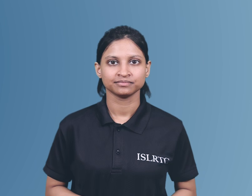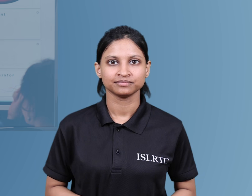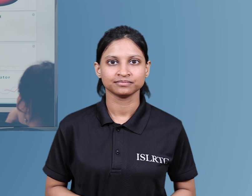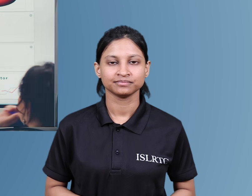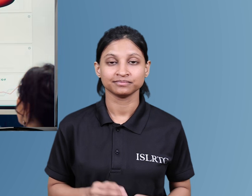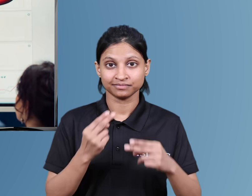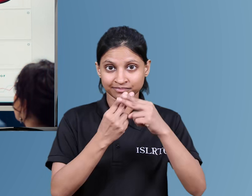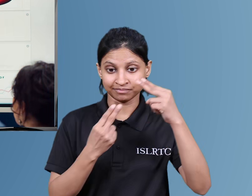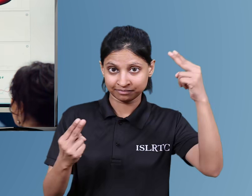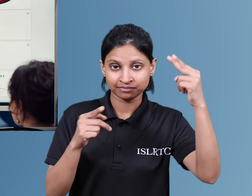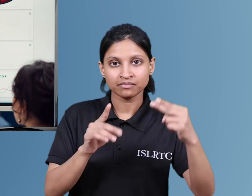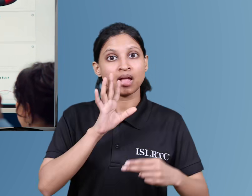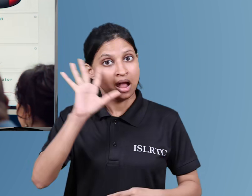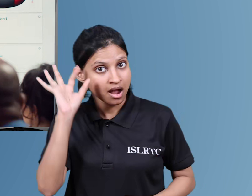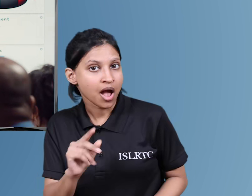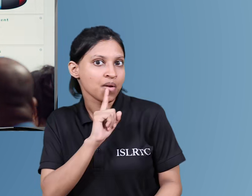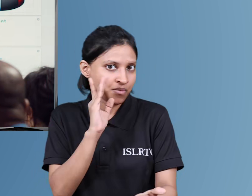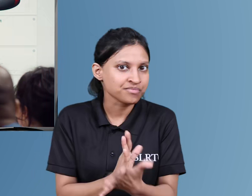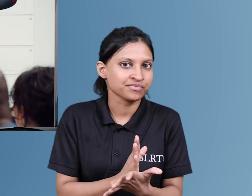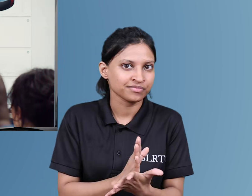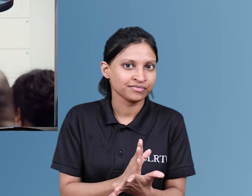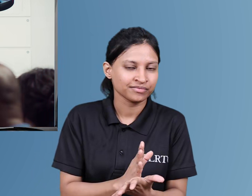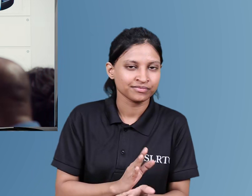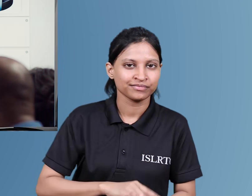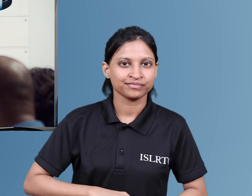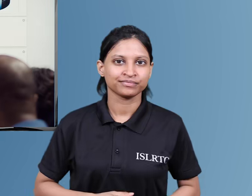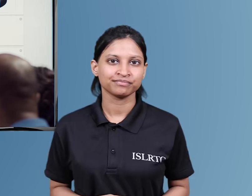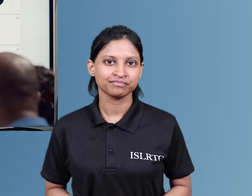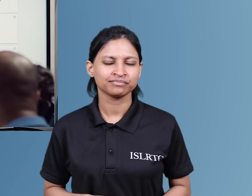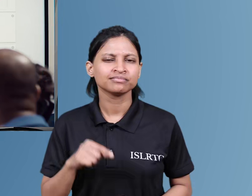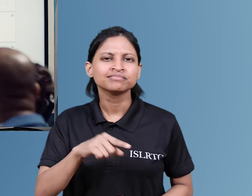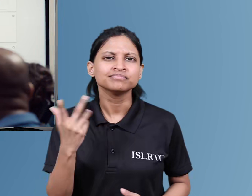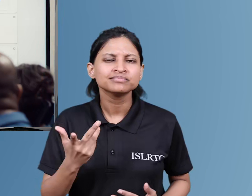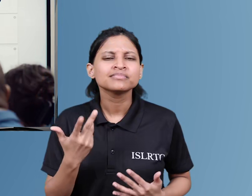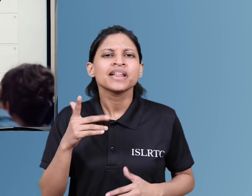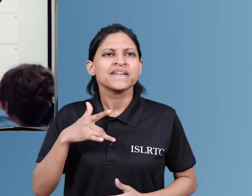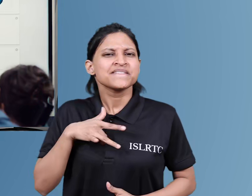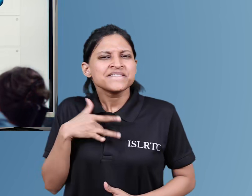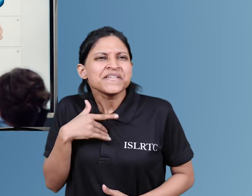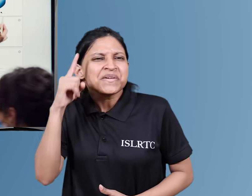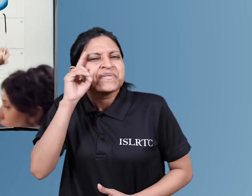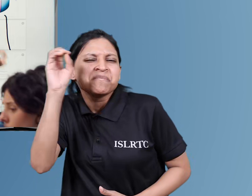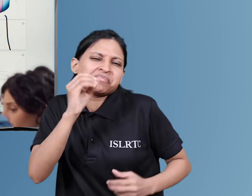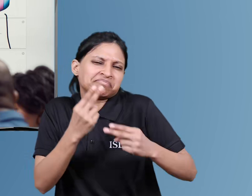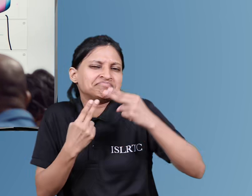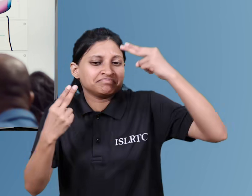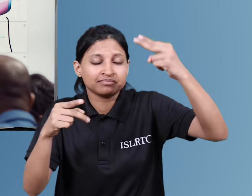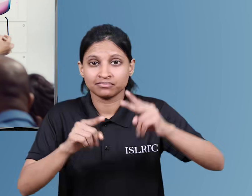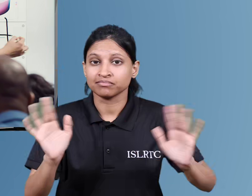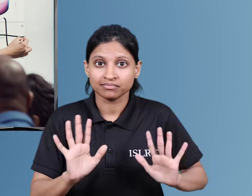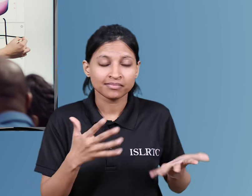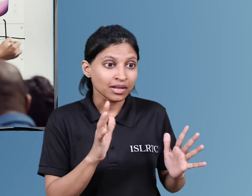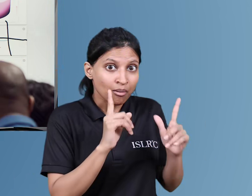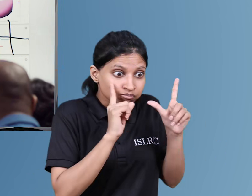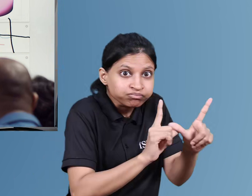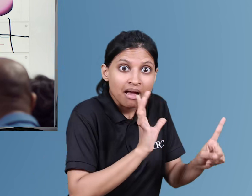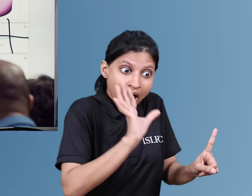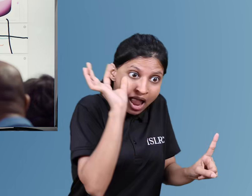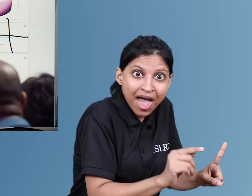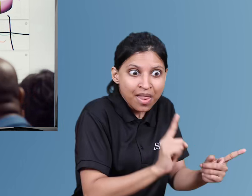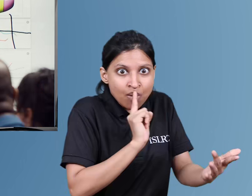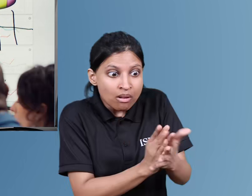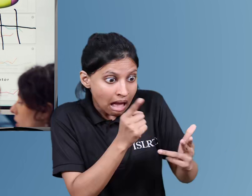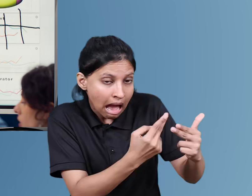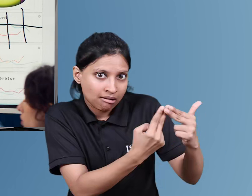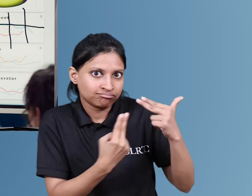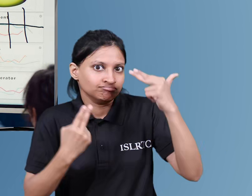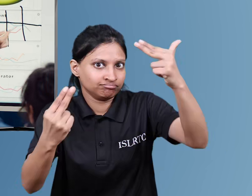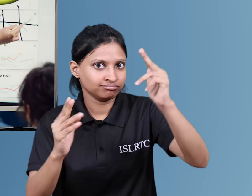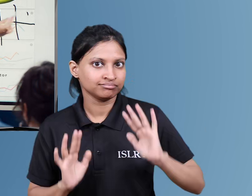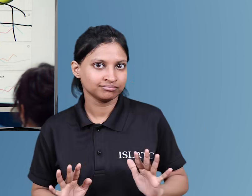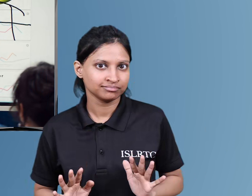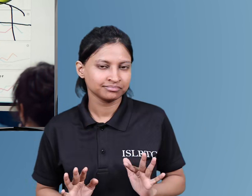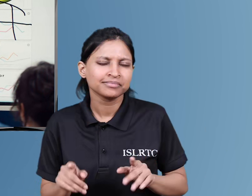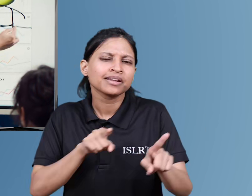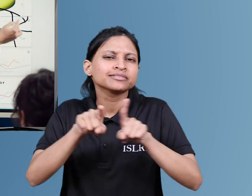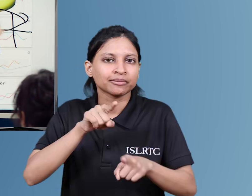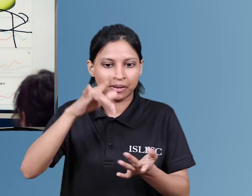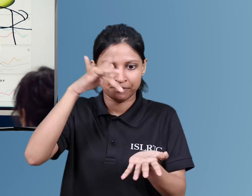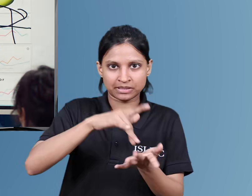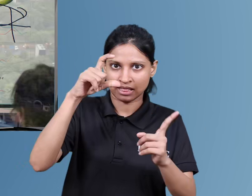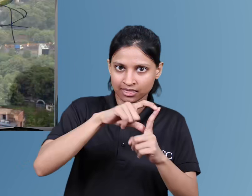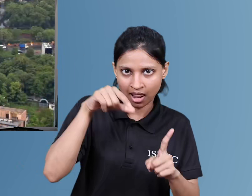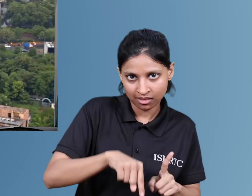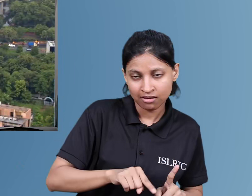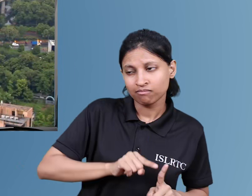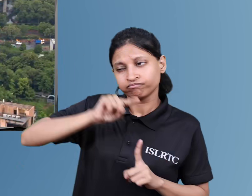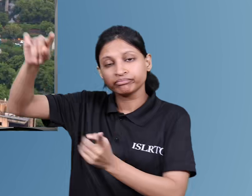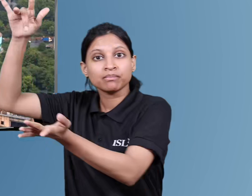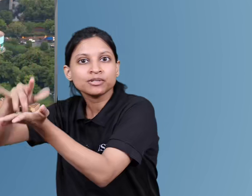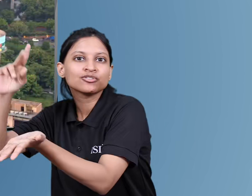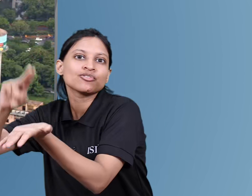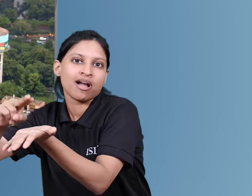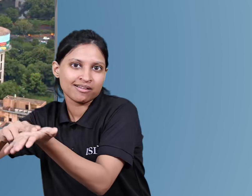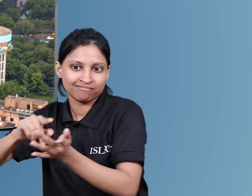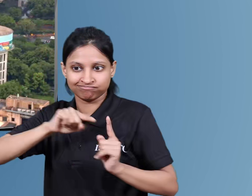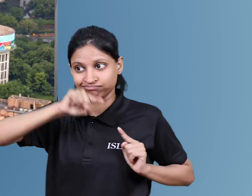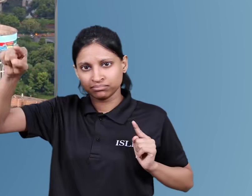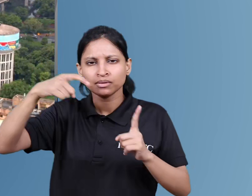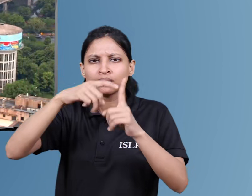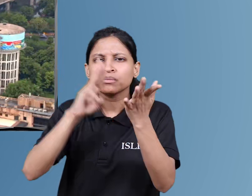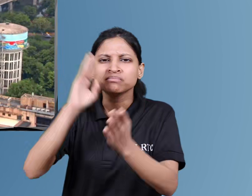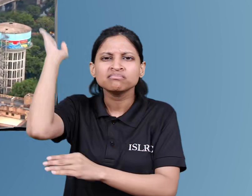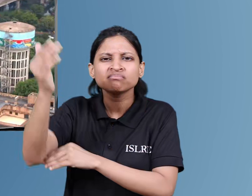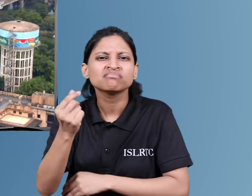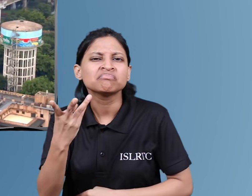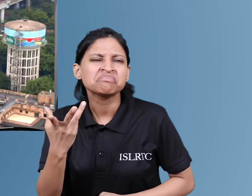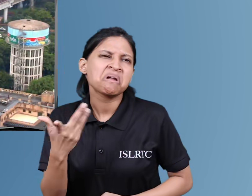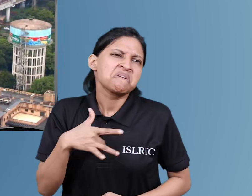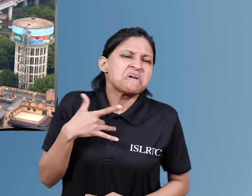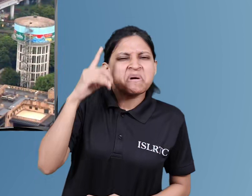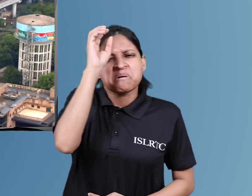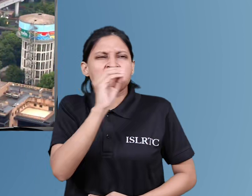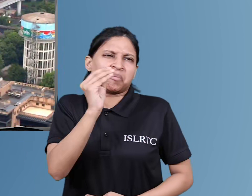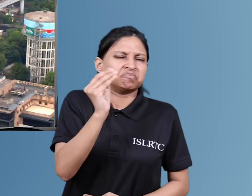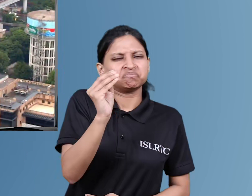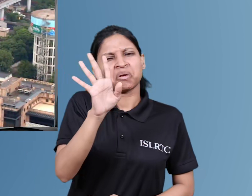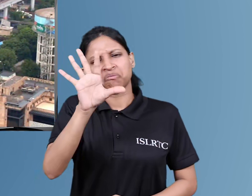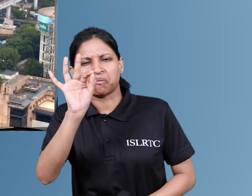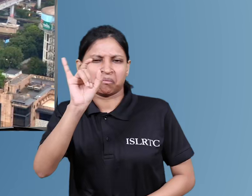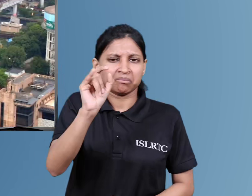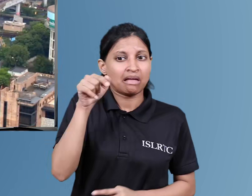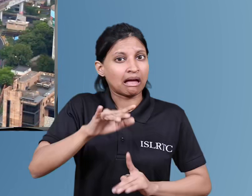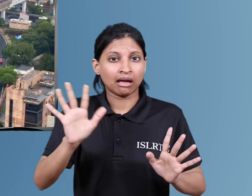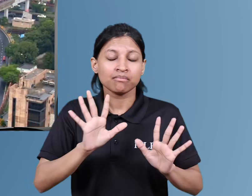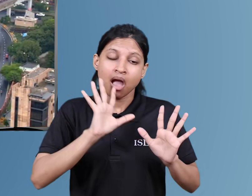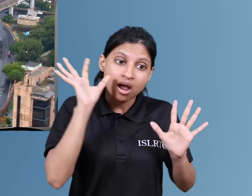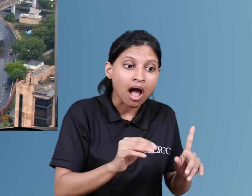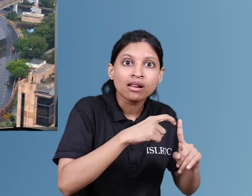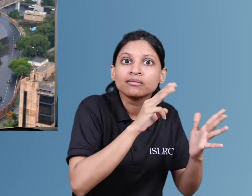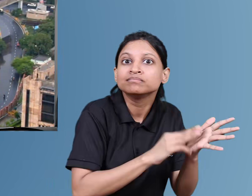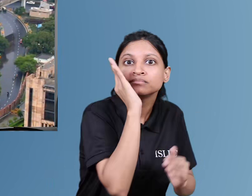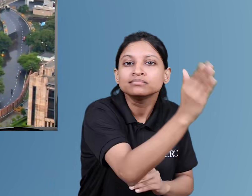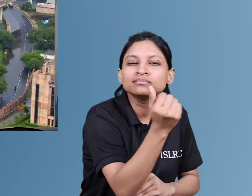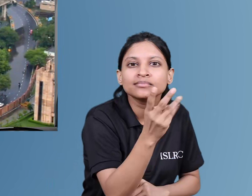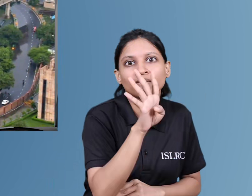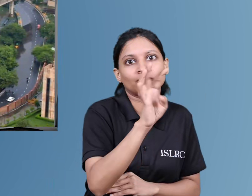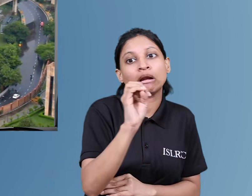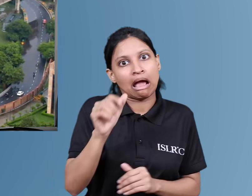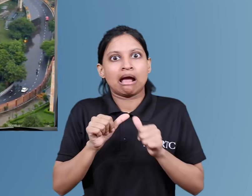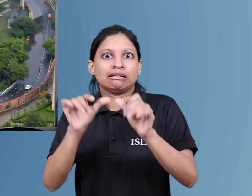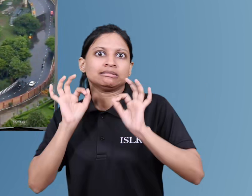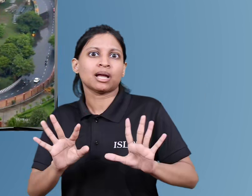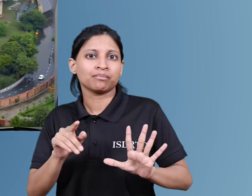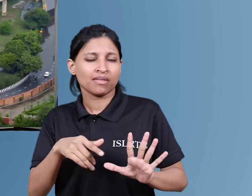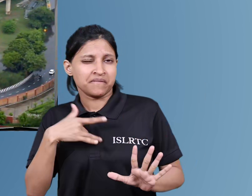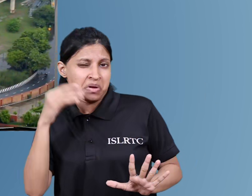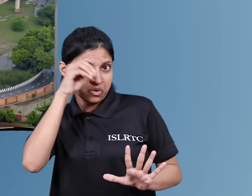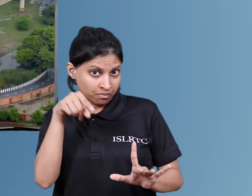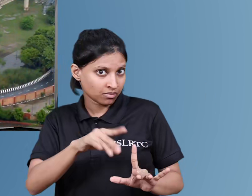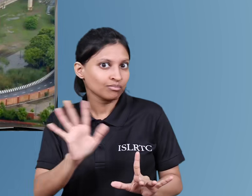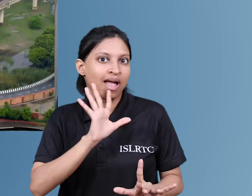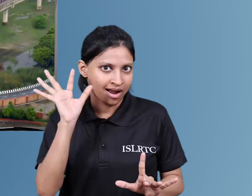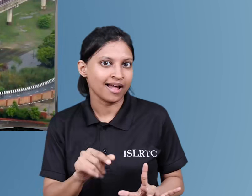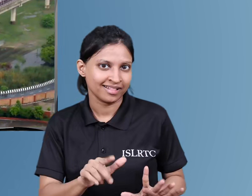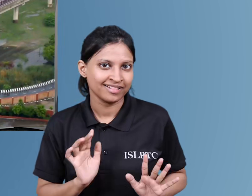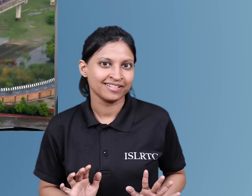Objective Objective means being based on facts and not influenced by personal feelings or opinions. For example, the distance between Delhi and Noida is 40km, which is a factual statement, rather than giving an opinion that it might be 50 or 60km.